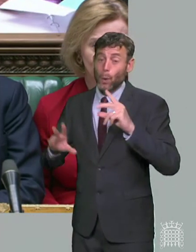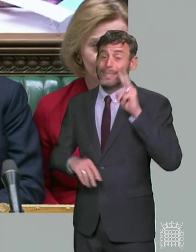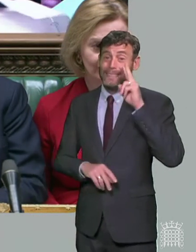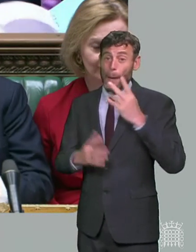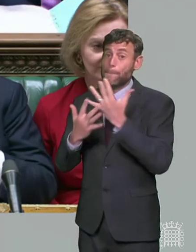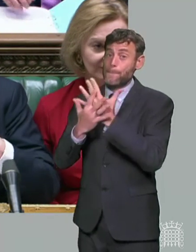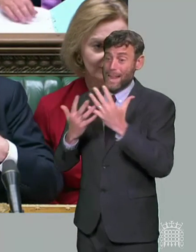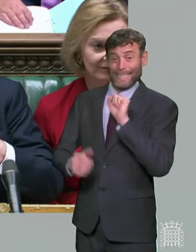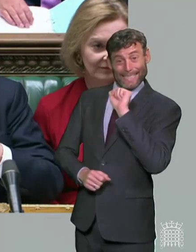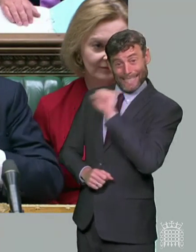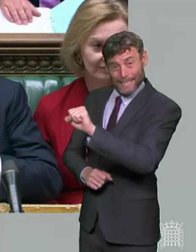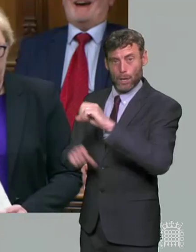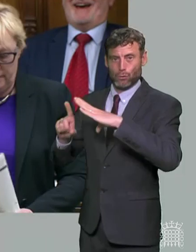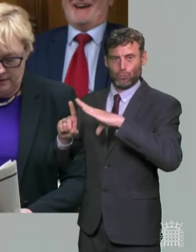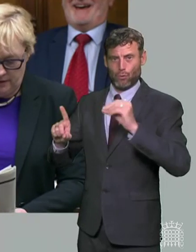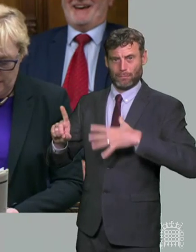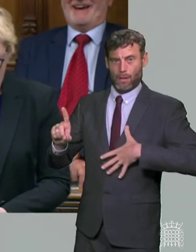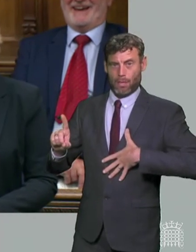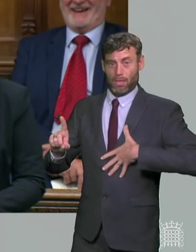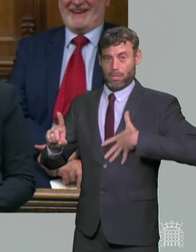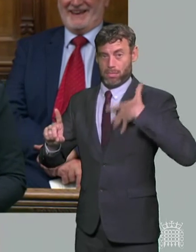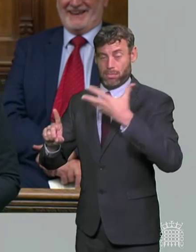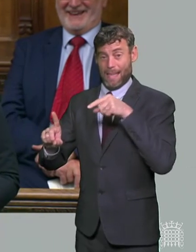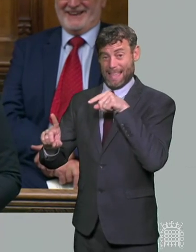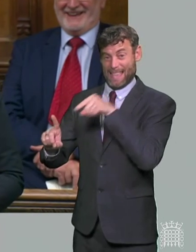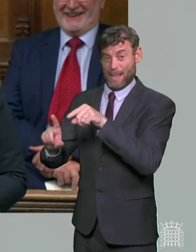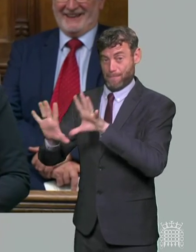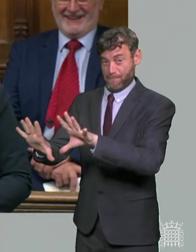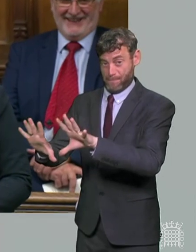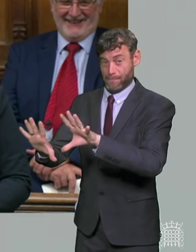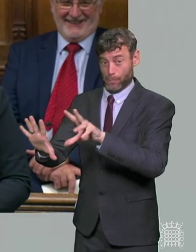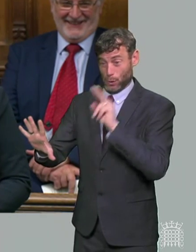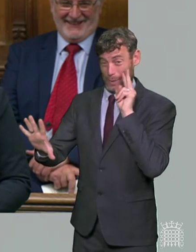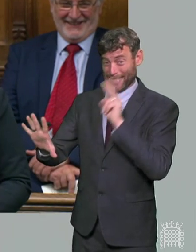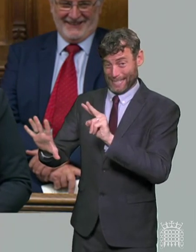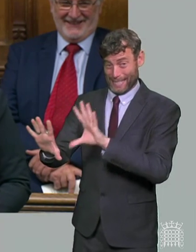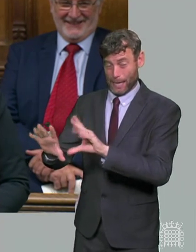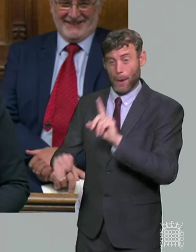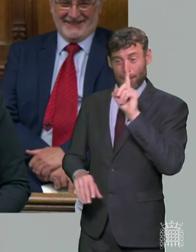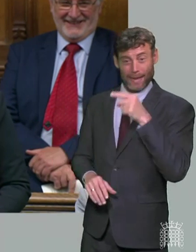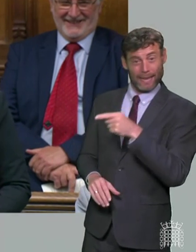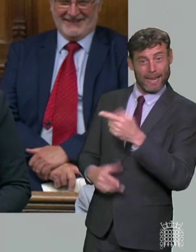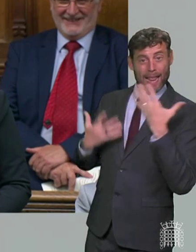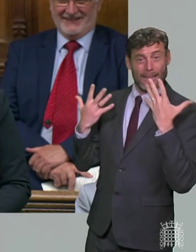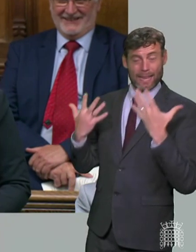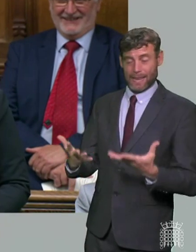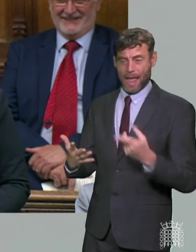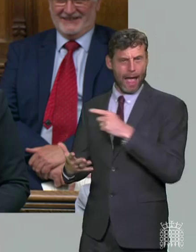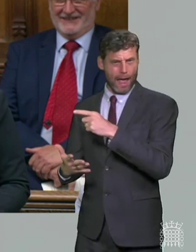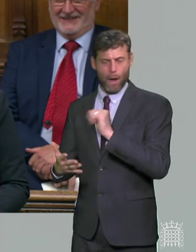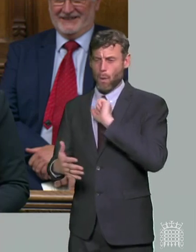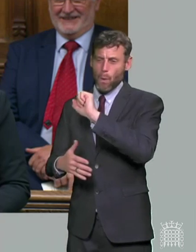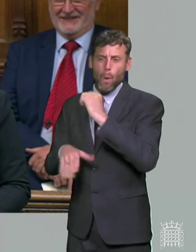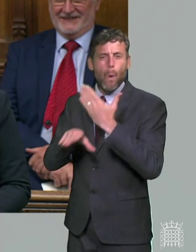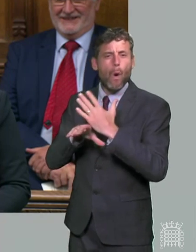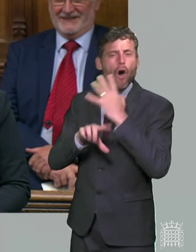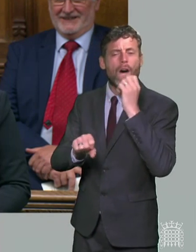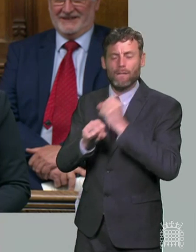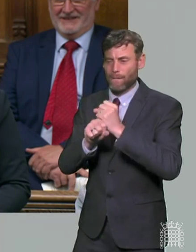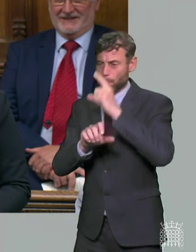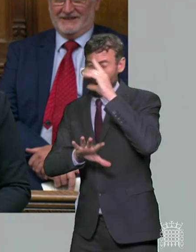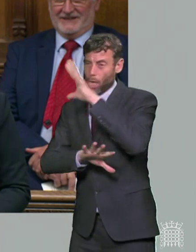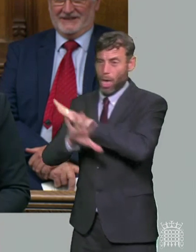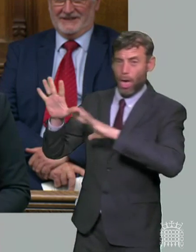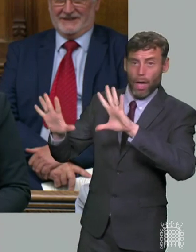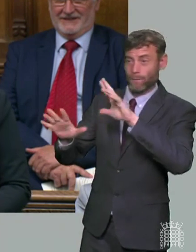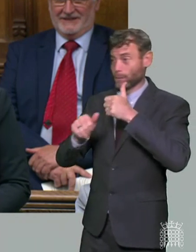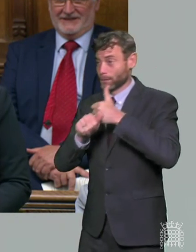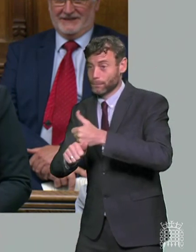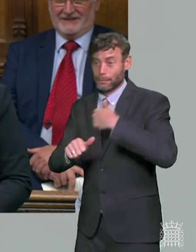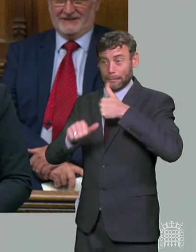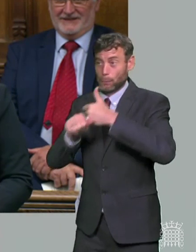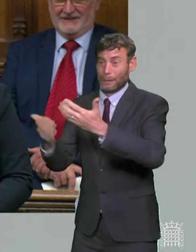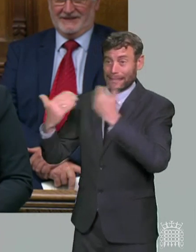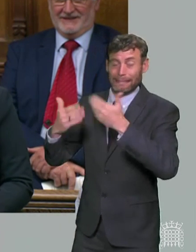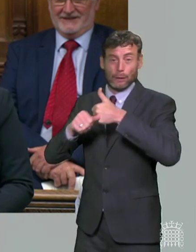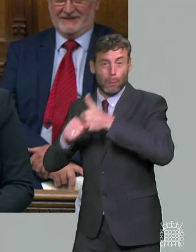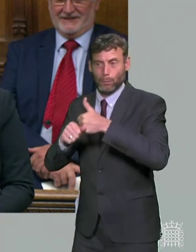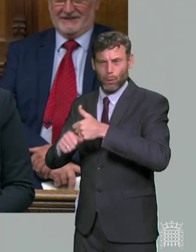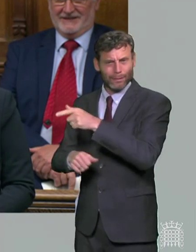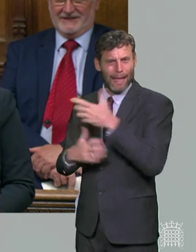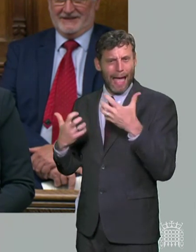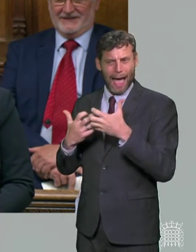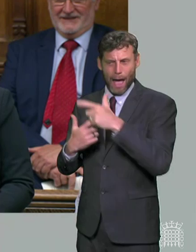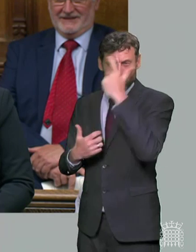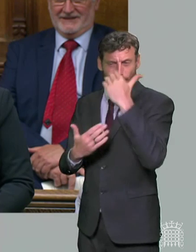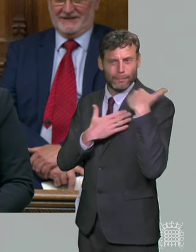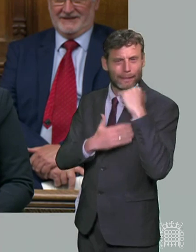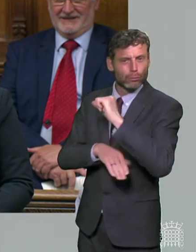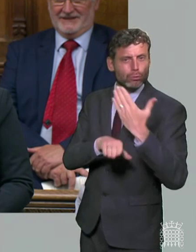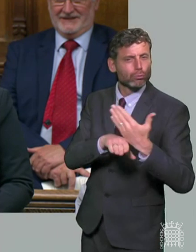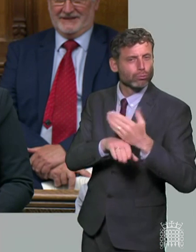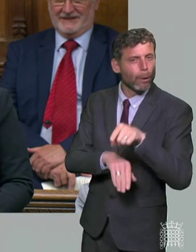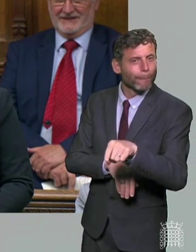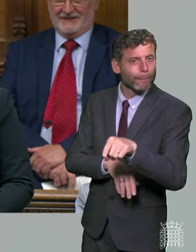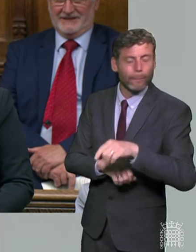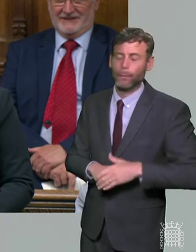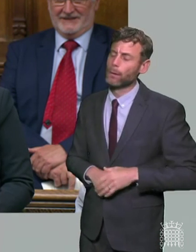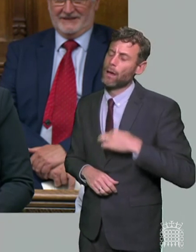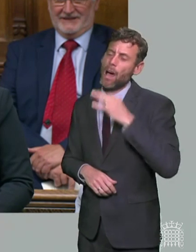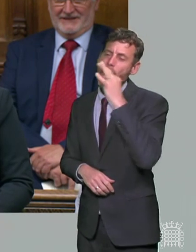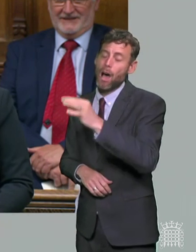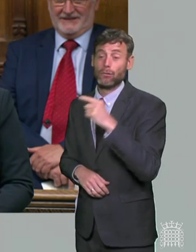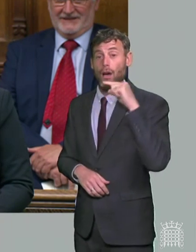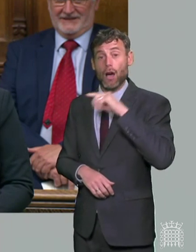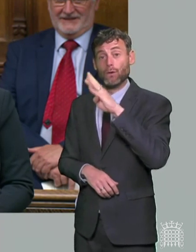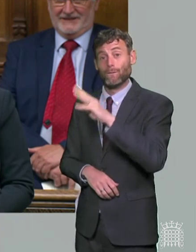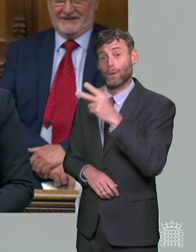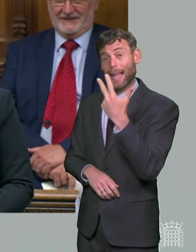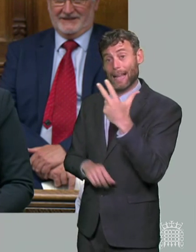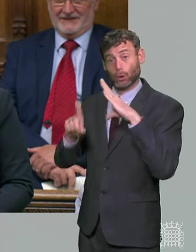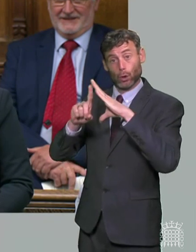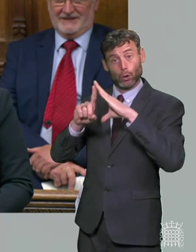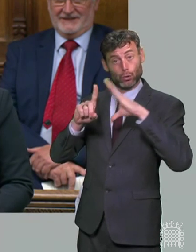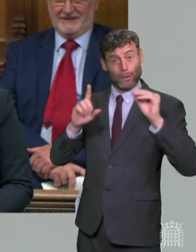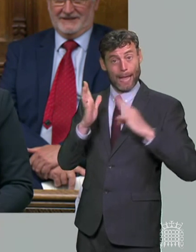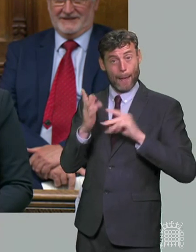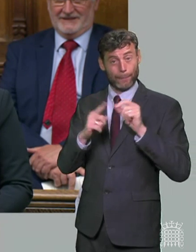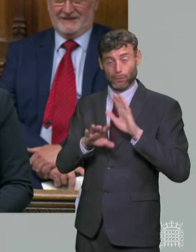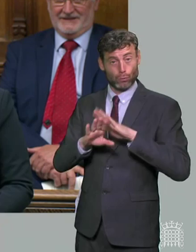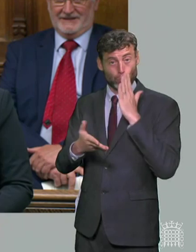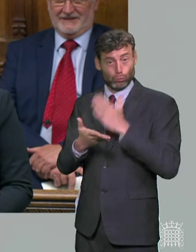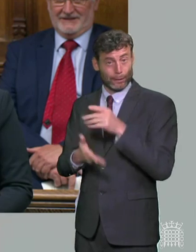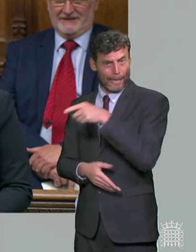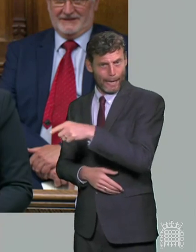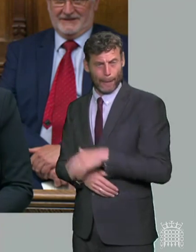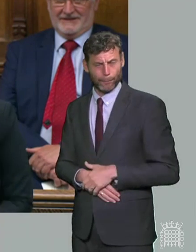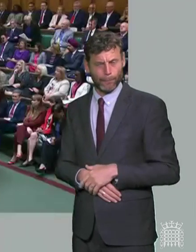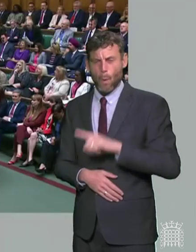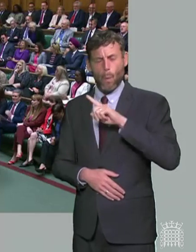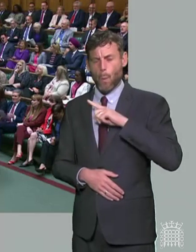As his Administration is too distracted by their internal divisions to deal with the challenges that we face, can he explain, if 148 of his own Back Benchers do not trust him, why on earth the country should?